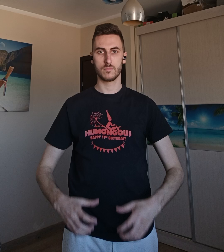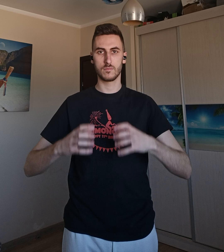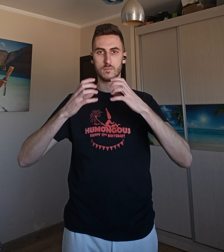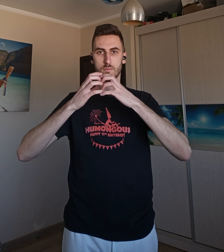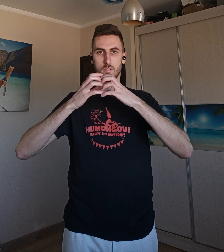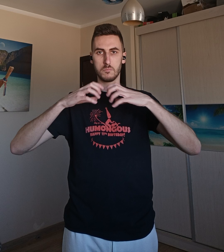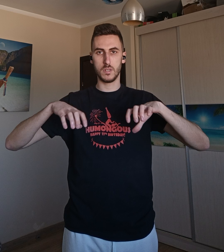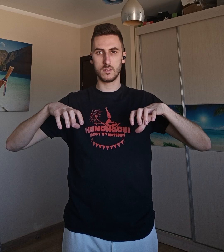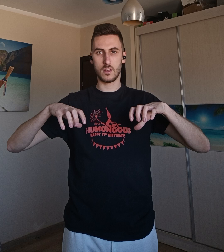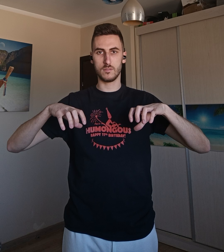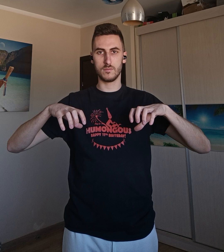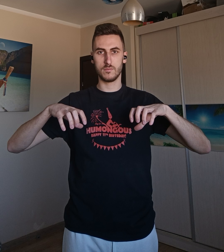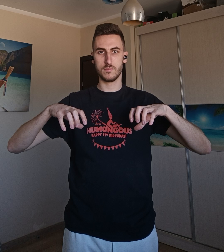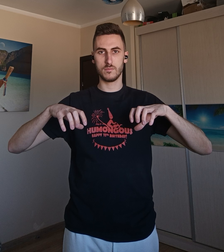ביצים